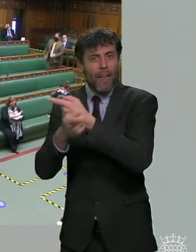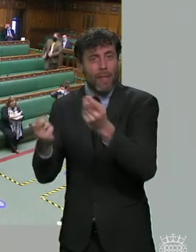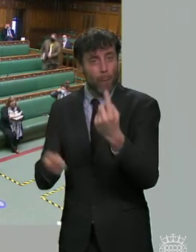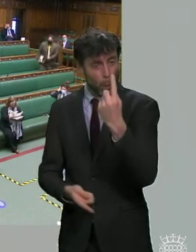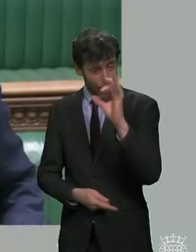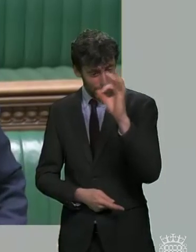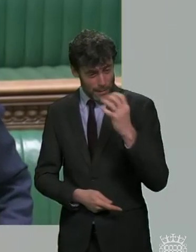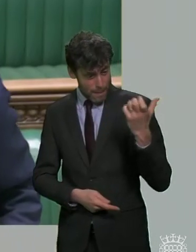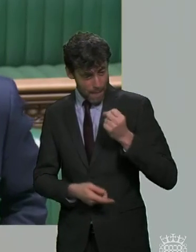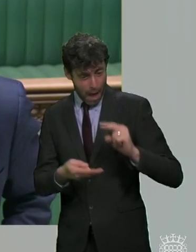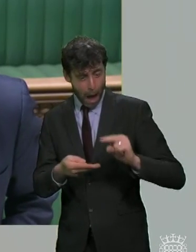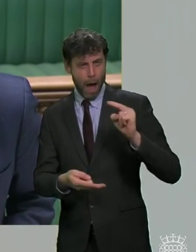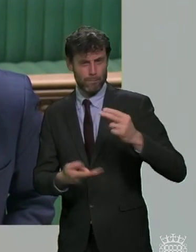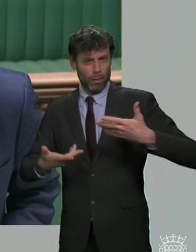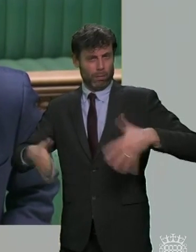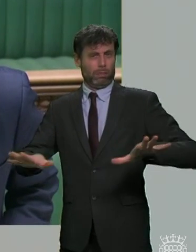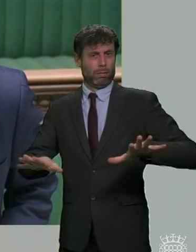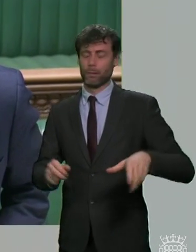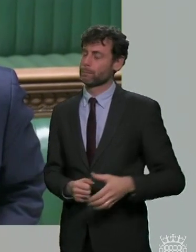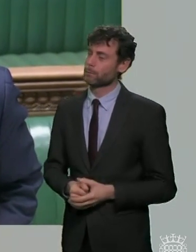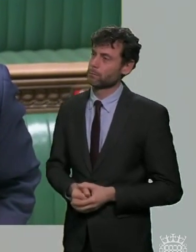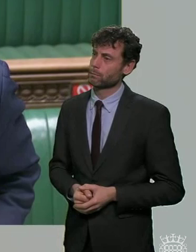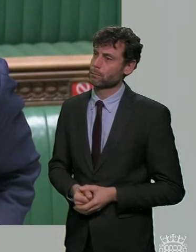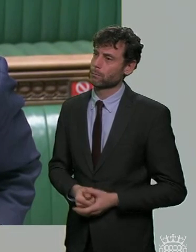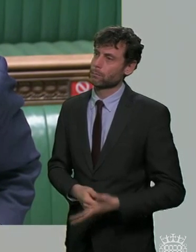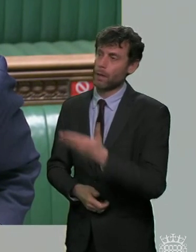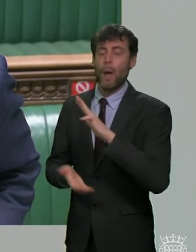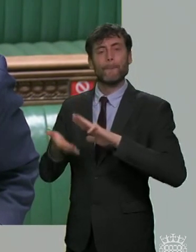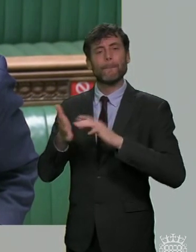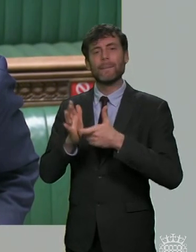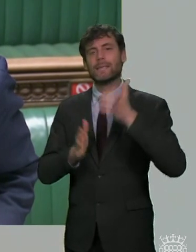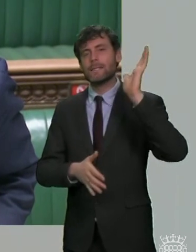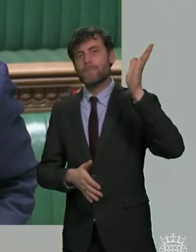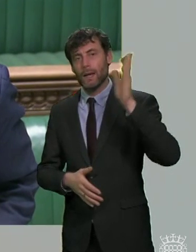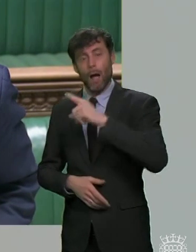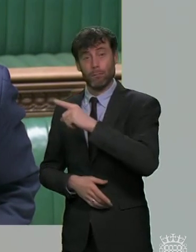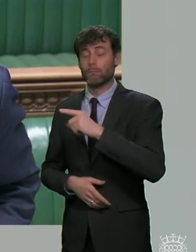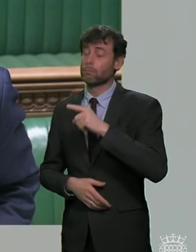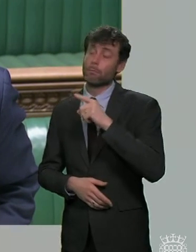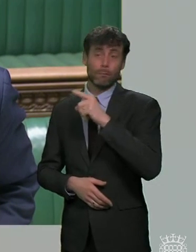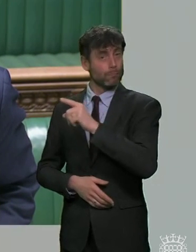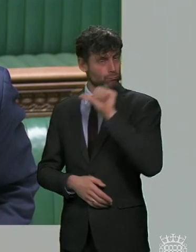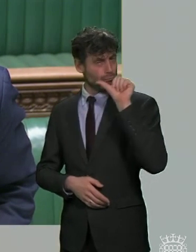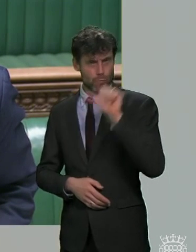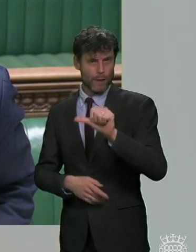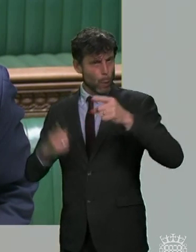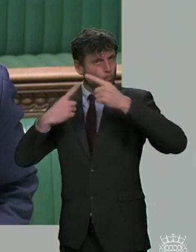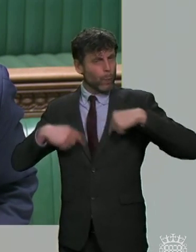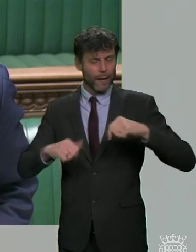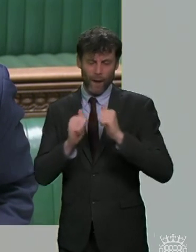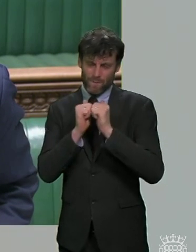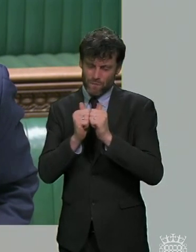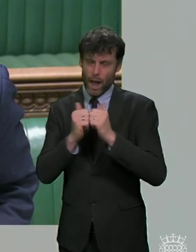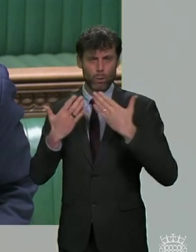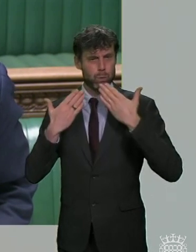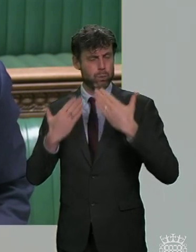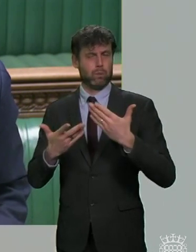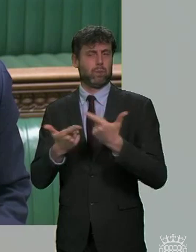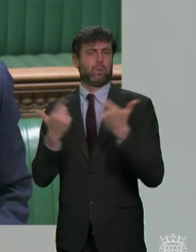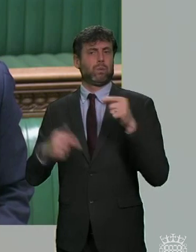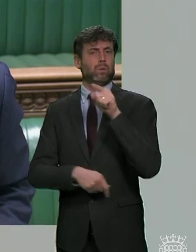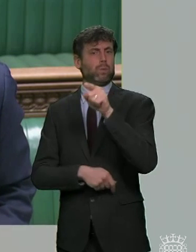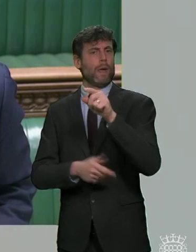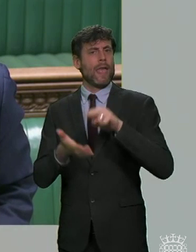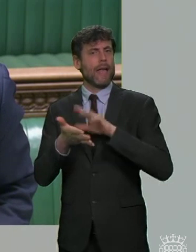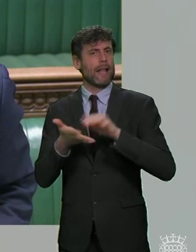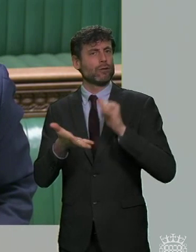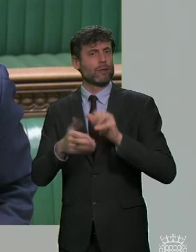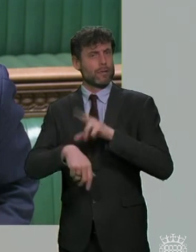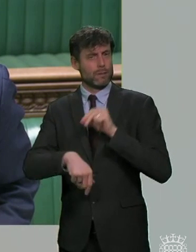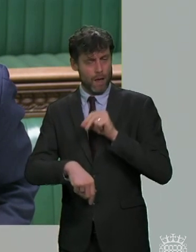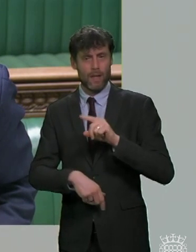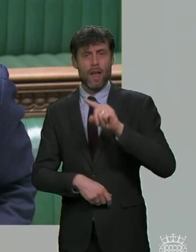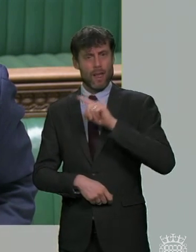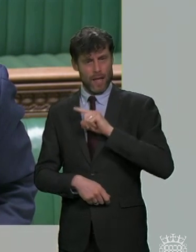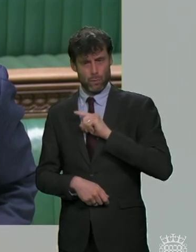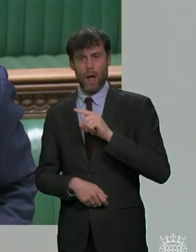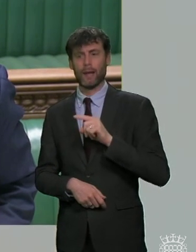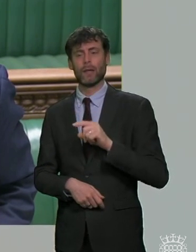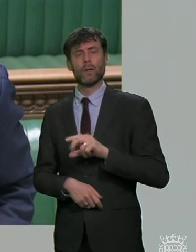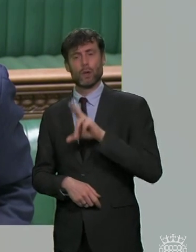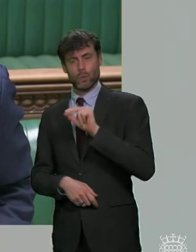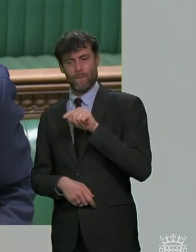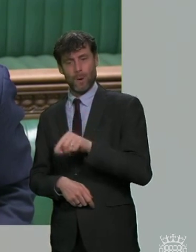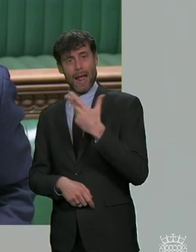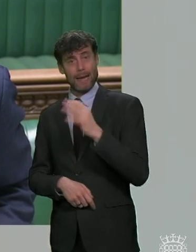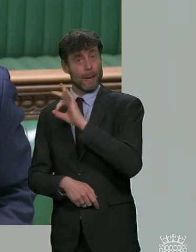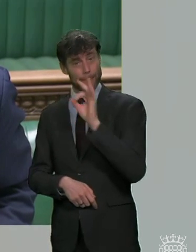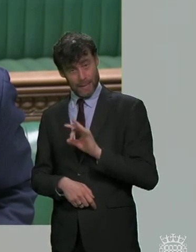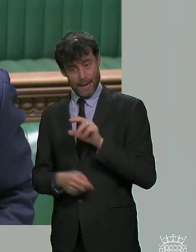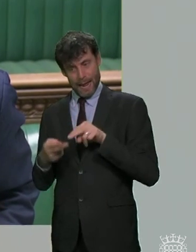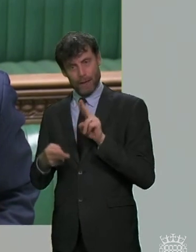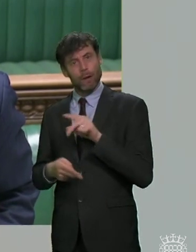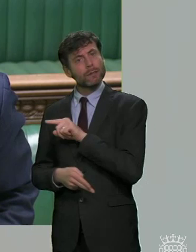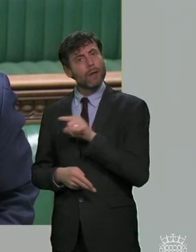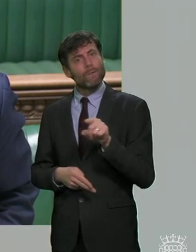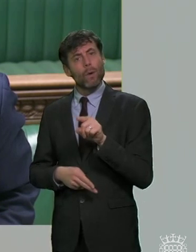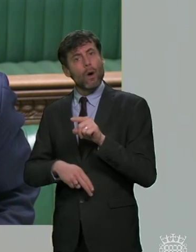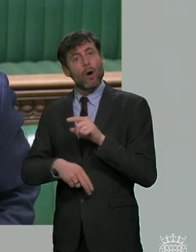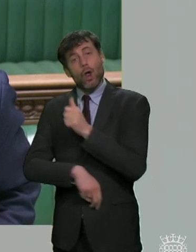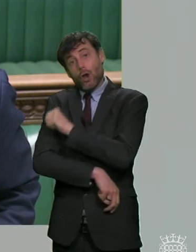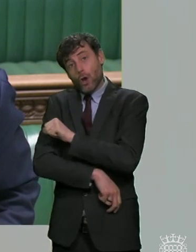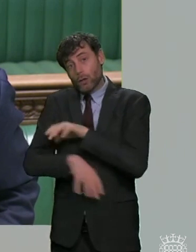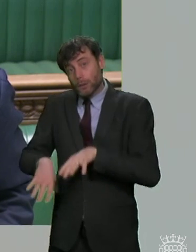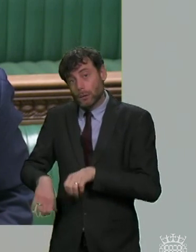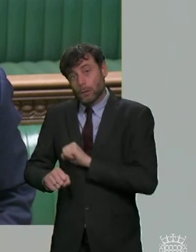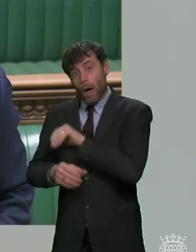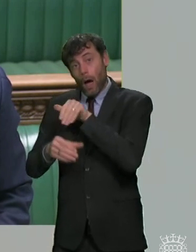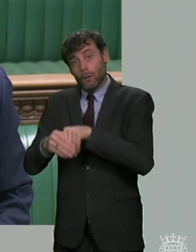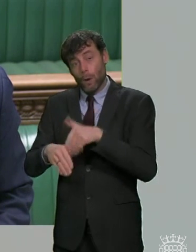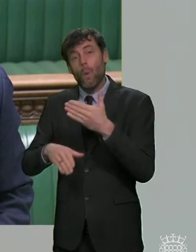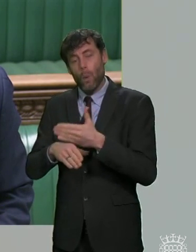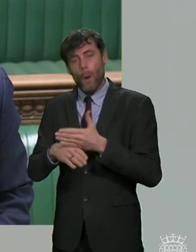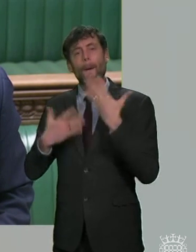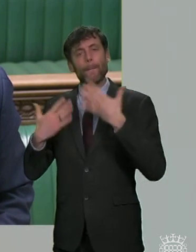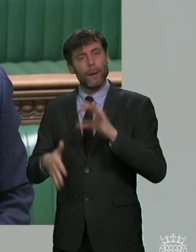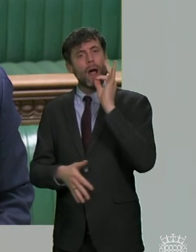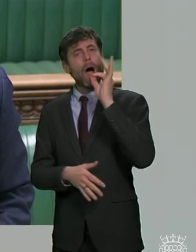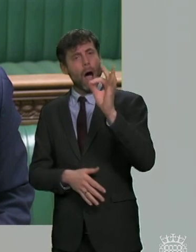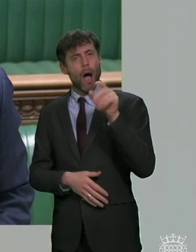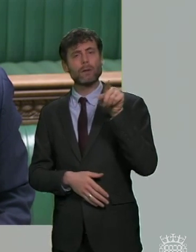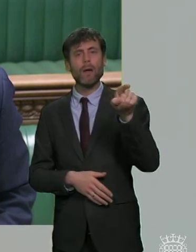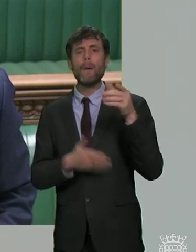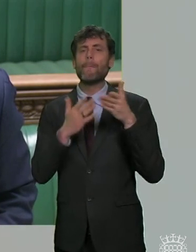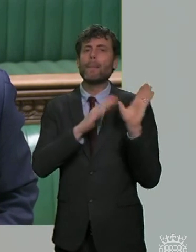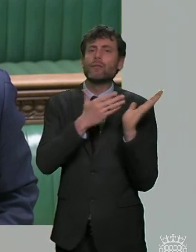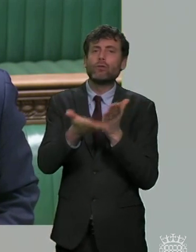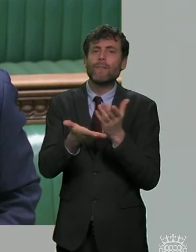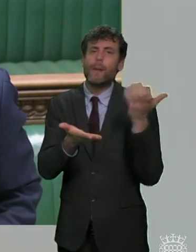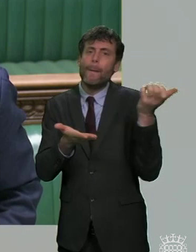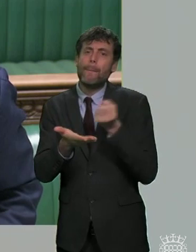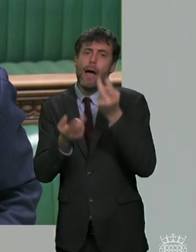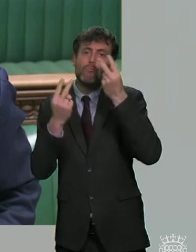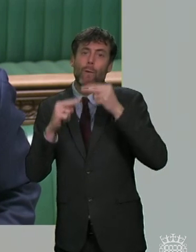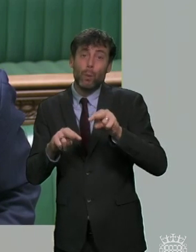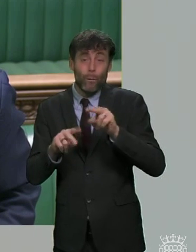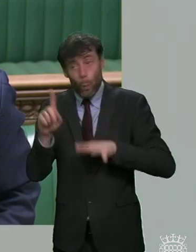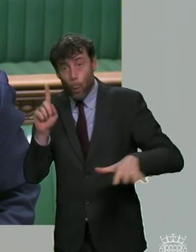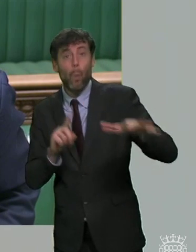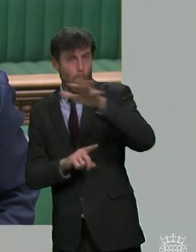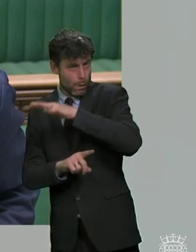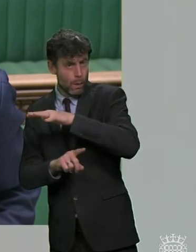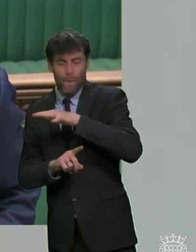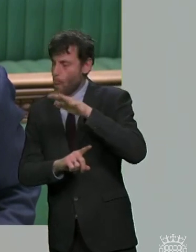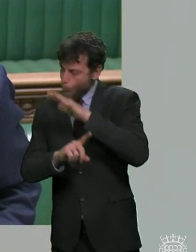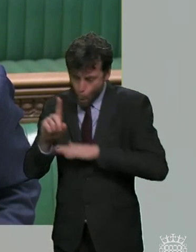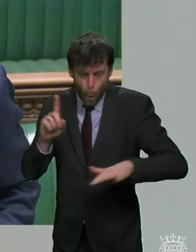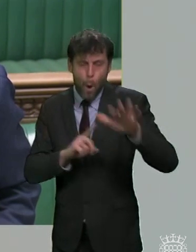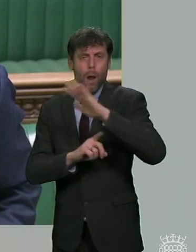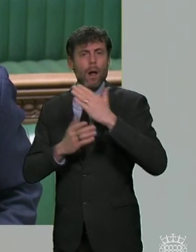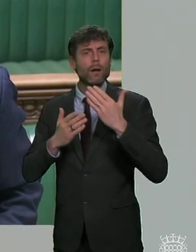The honourable Lady is indeed right that we owe a huge amount to our nurses—an incalculable debt—which is why I am proud that we have delivered a 12.8% increase in the starting salary of nurses and are asking the pay review body to look at increasing their pay, exceptionally of all the professions in the public sector.